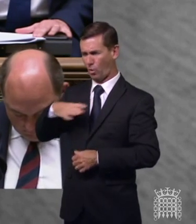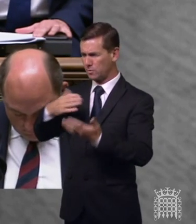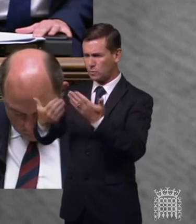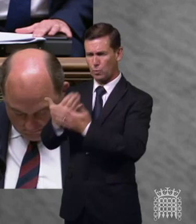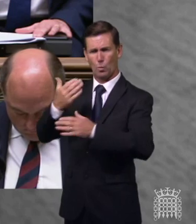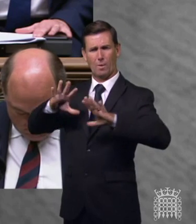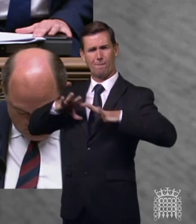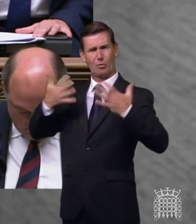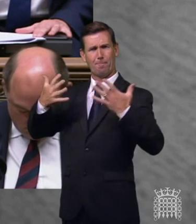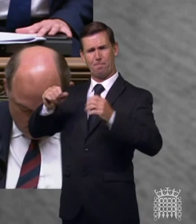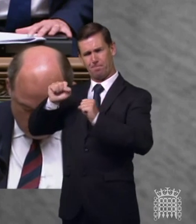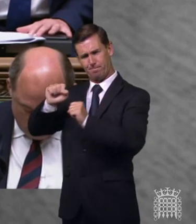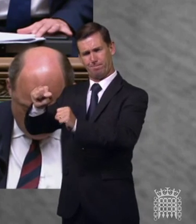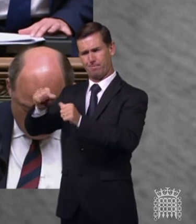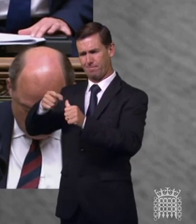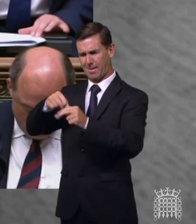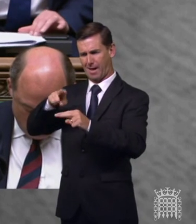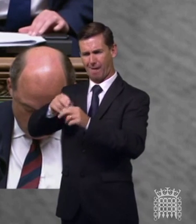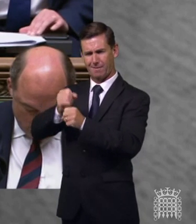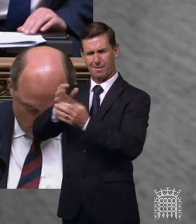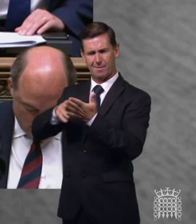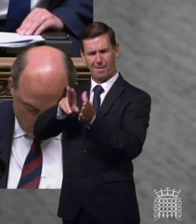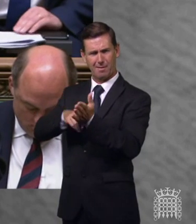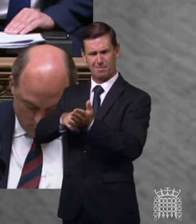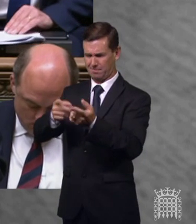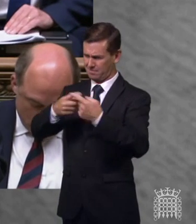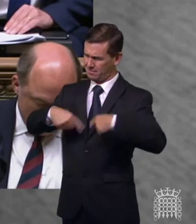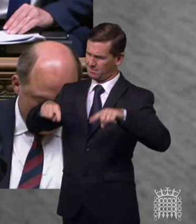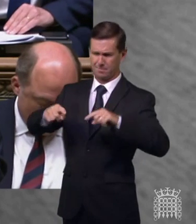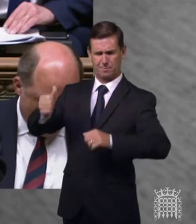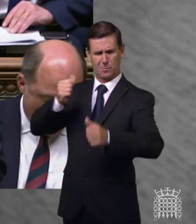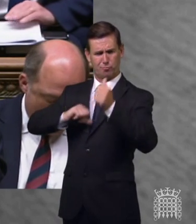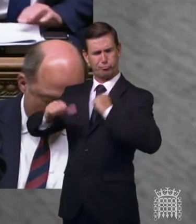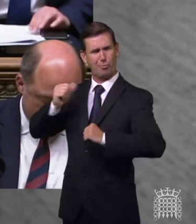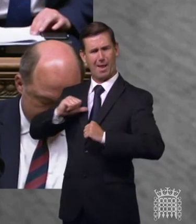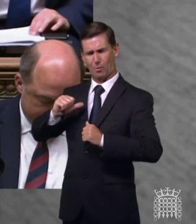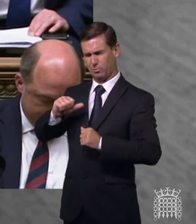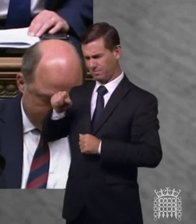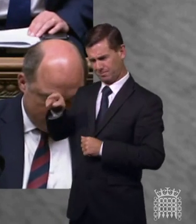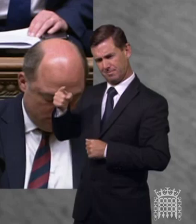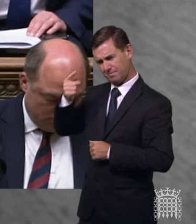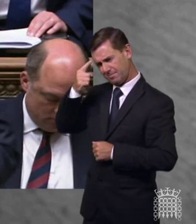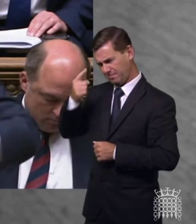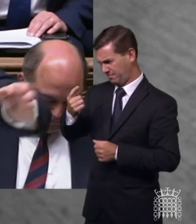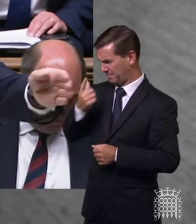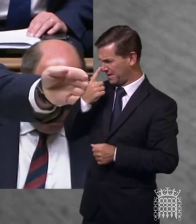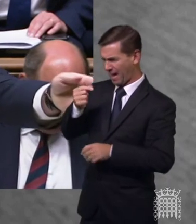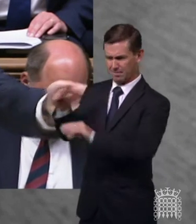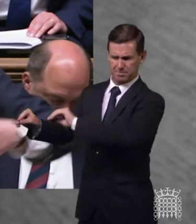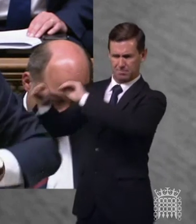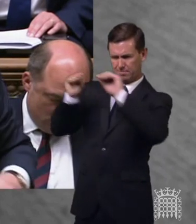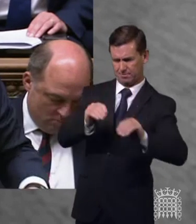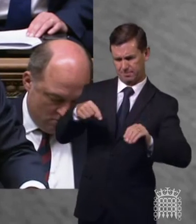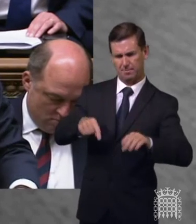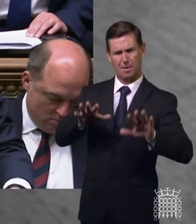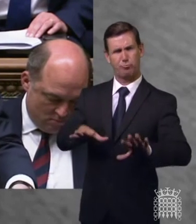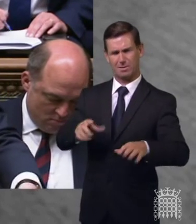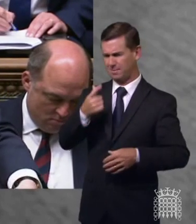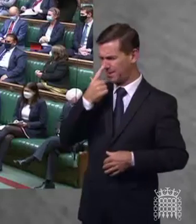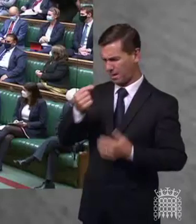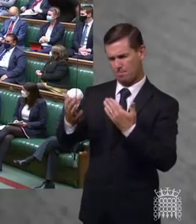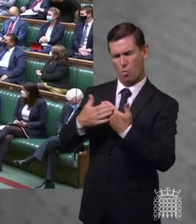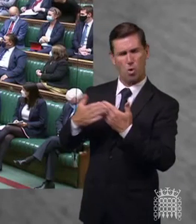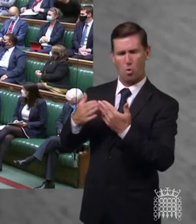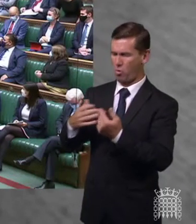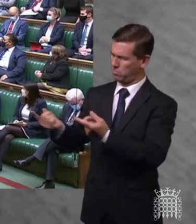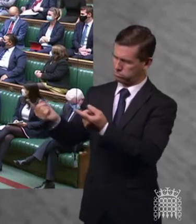We are proud to bring these brave Afghans to our shores and we continue to appeal for more to come forward.